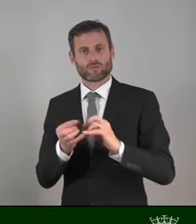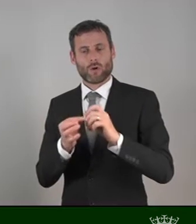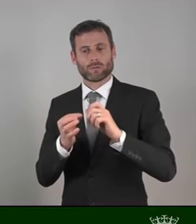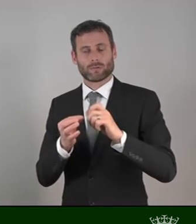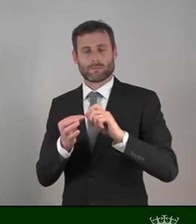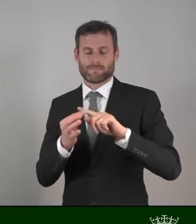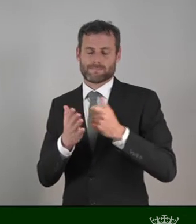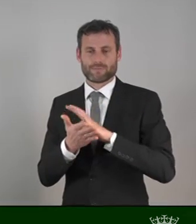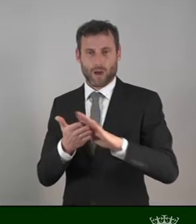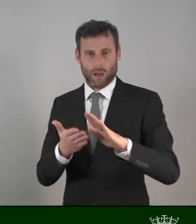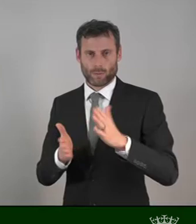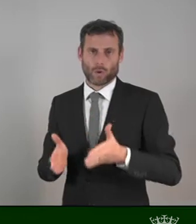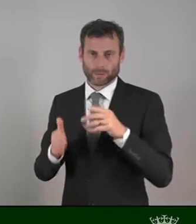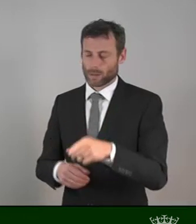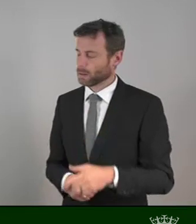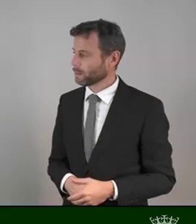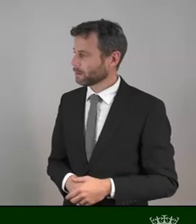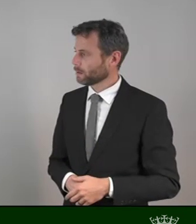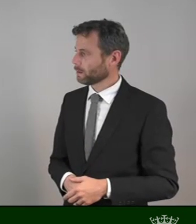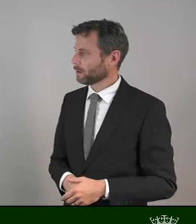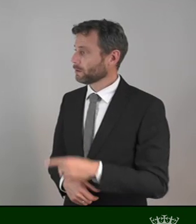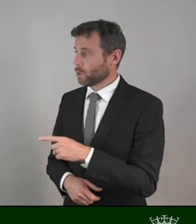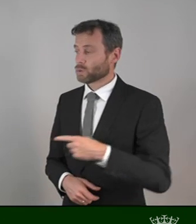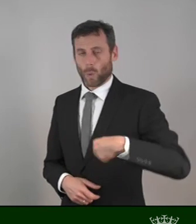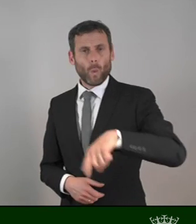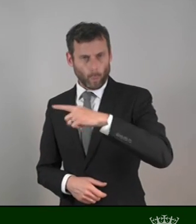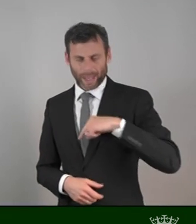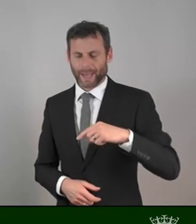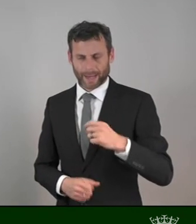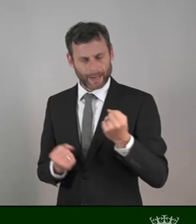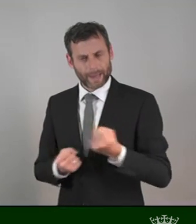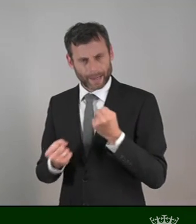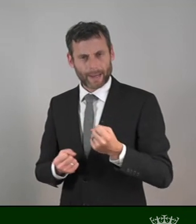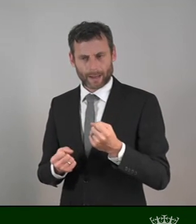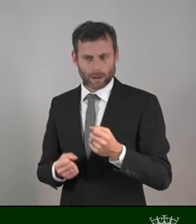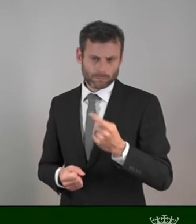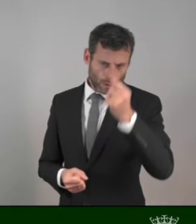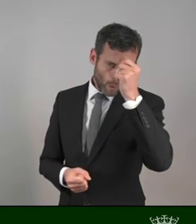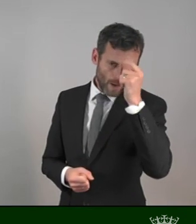I thank my honourable Friend for raising that issue, and I can tell him that we are indeed getting on with that job.